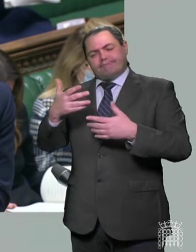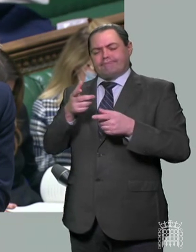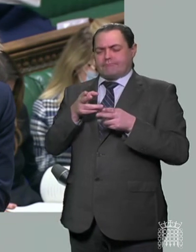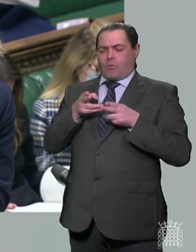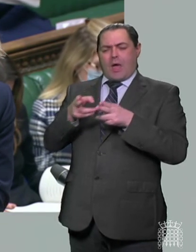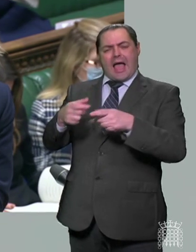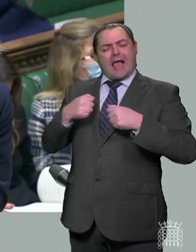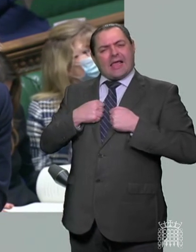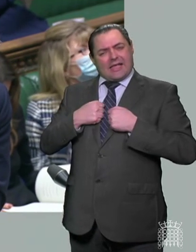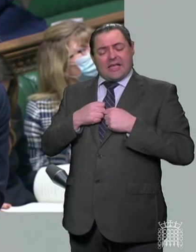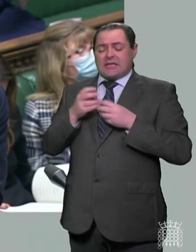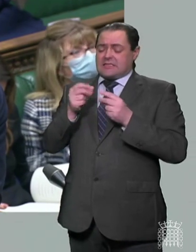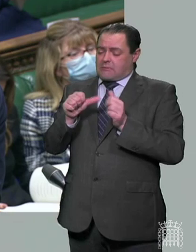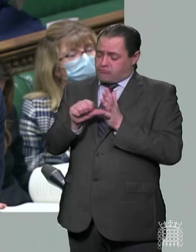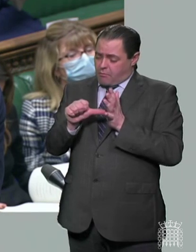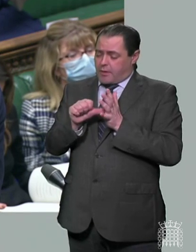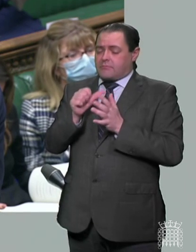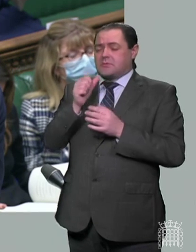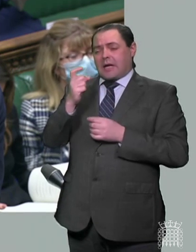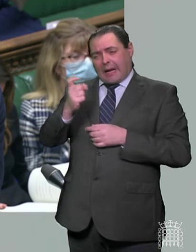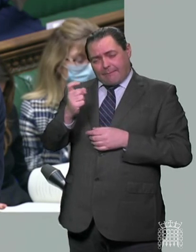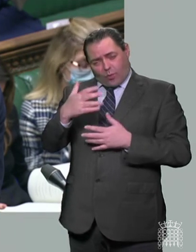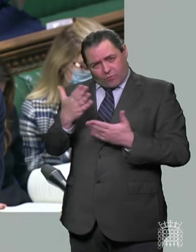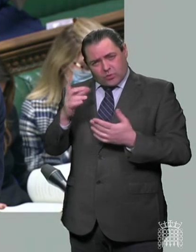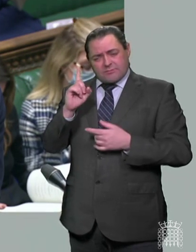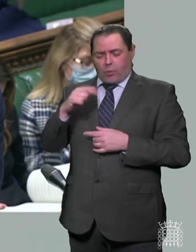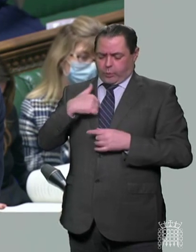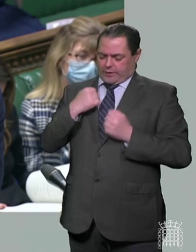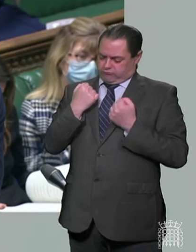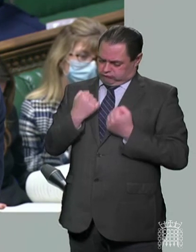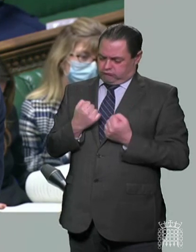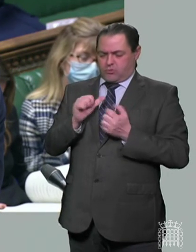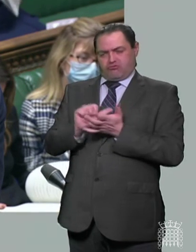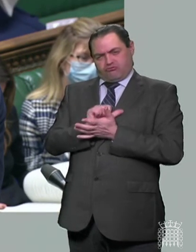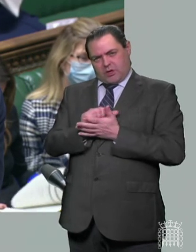There are difficulties ahead, but we are taking the right approach.